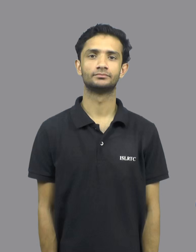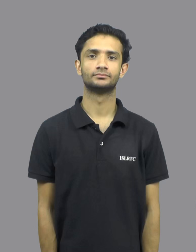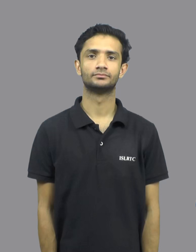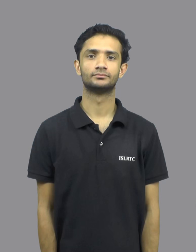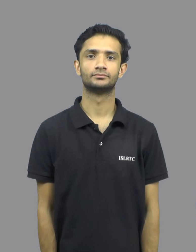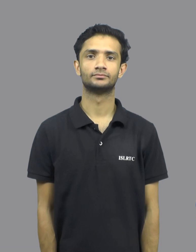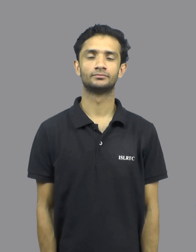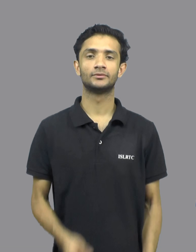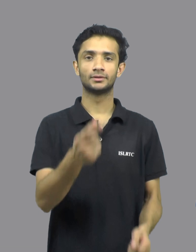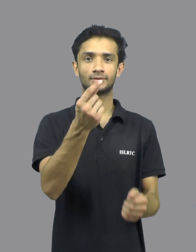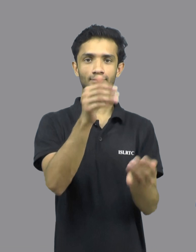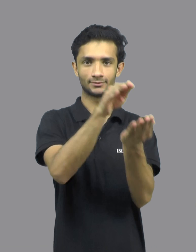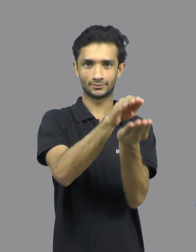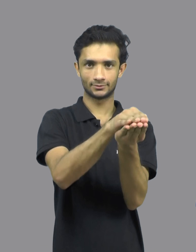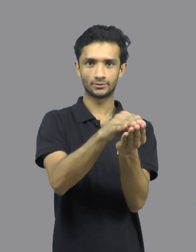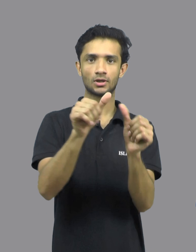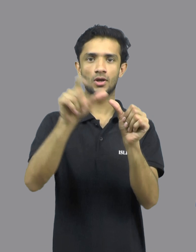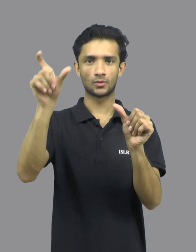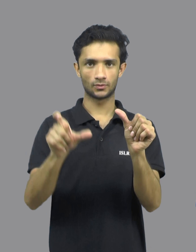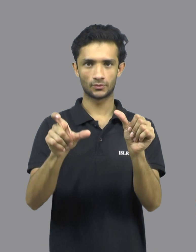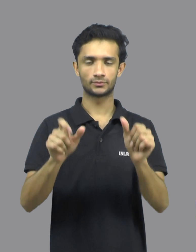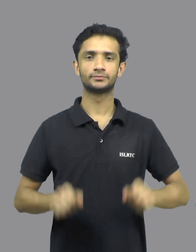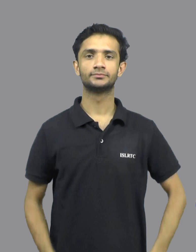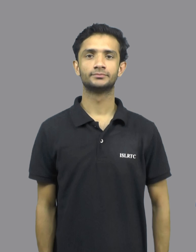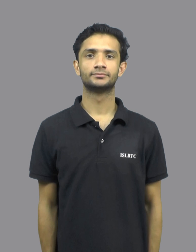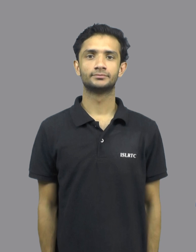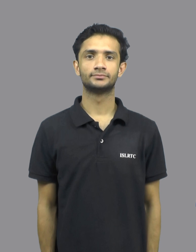Saving Account